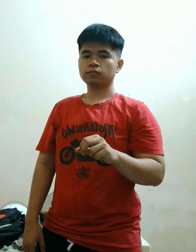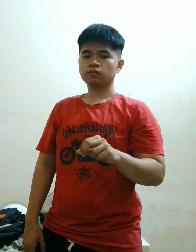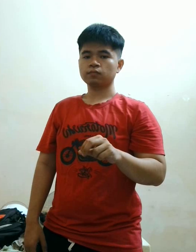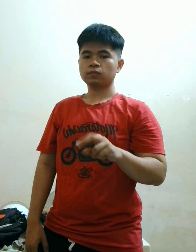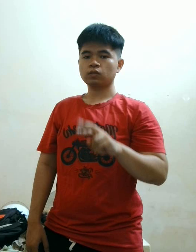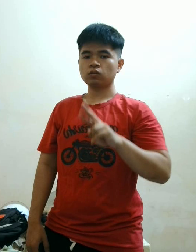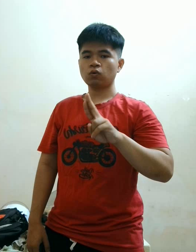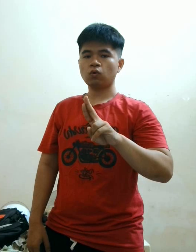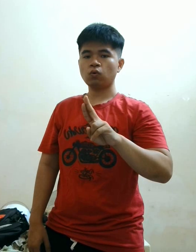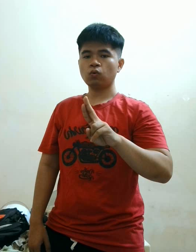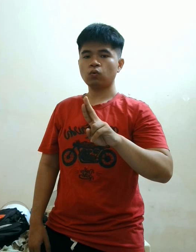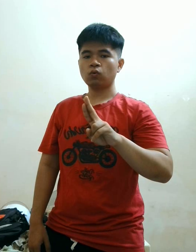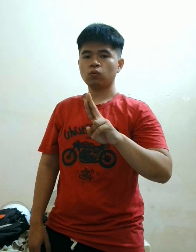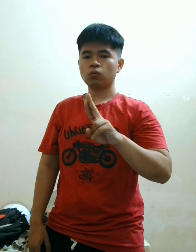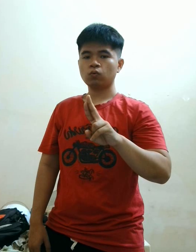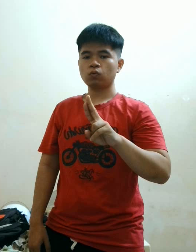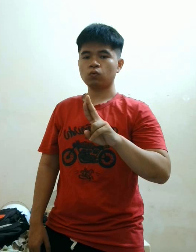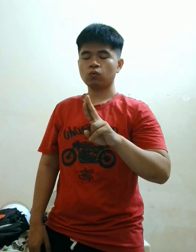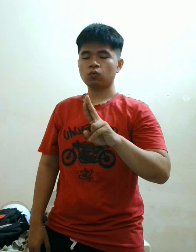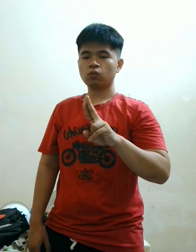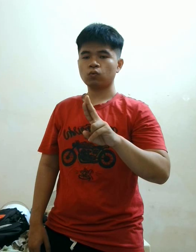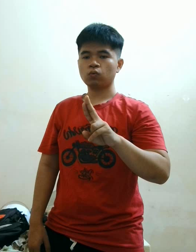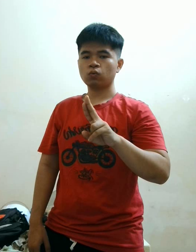u